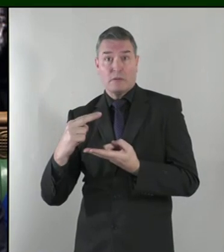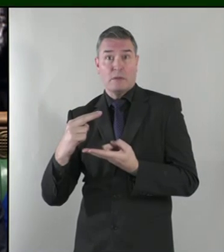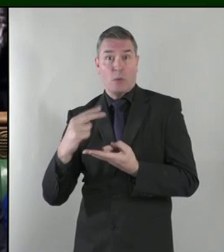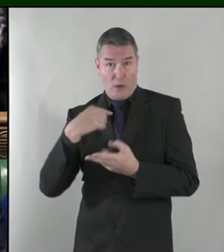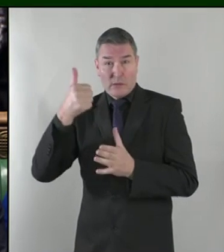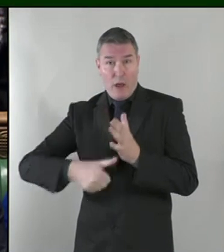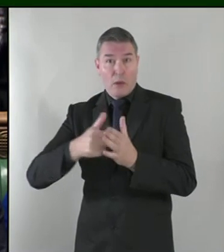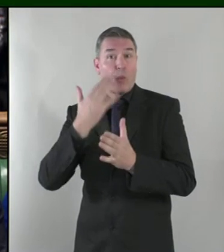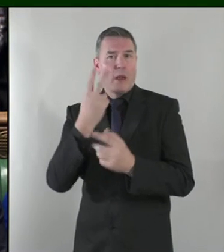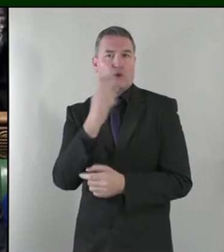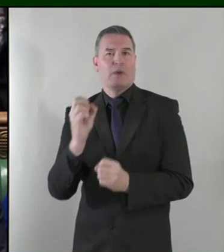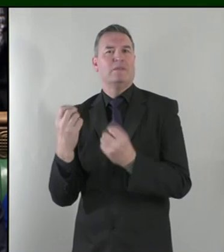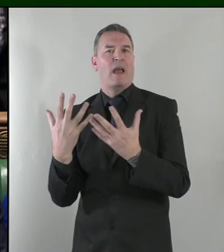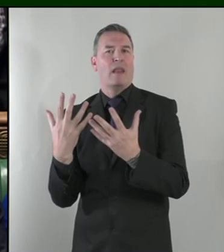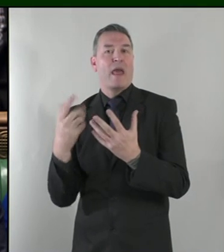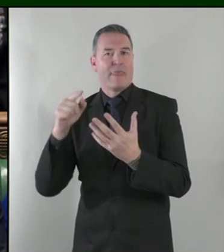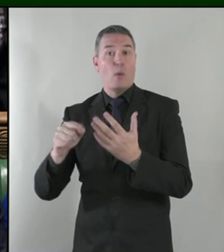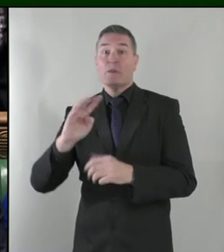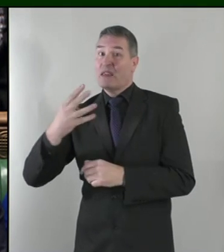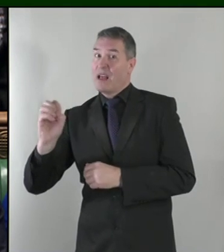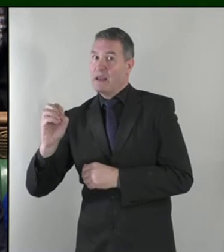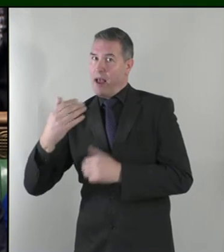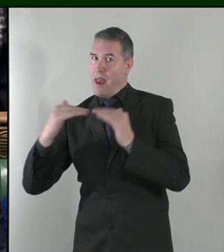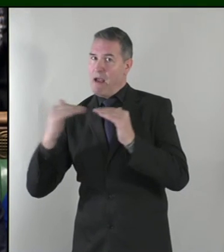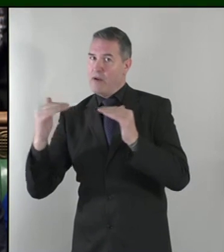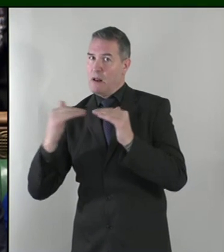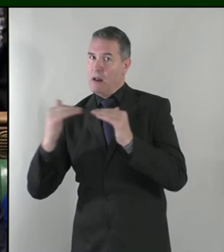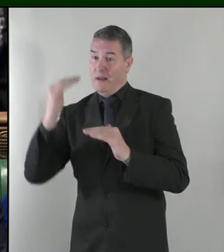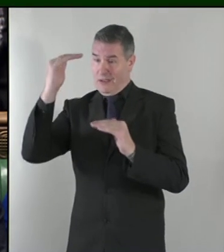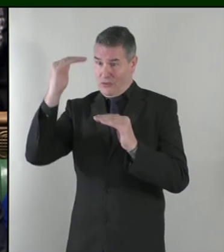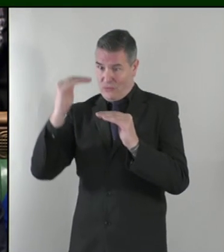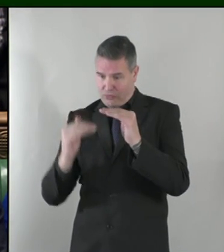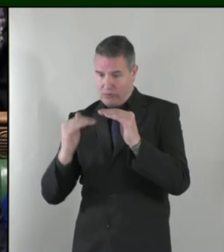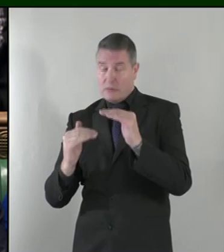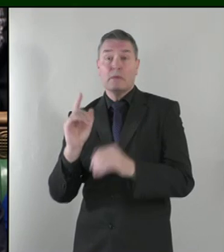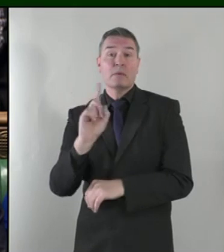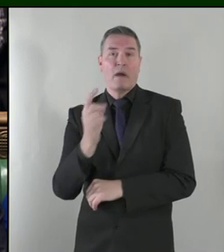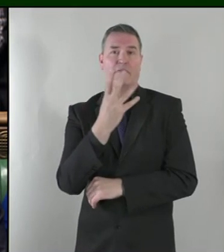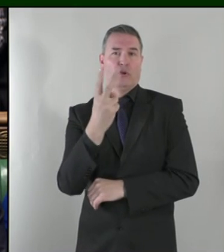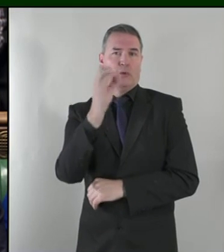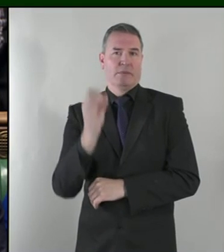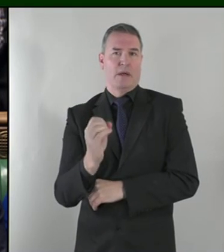since 2010, on 1990 levels, by 42%.